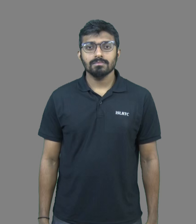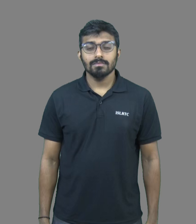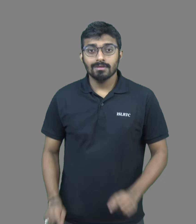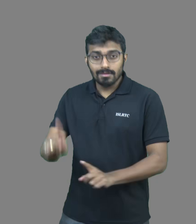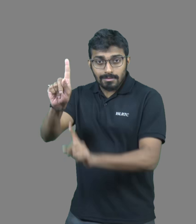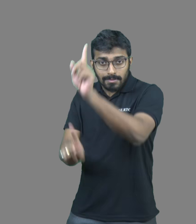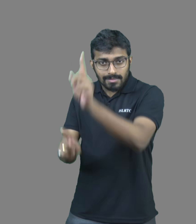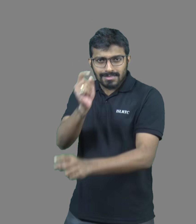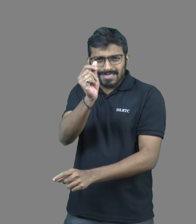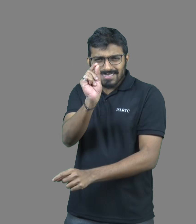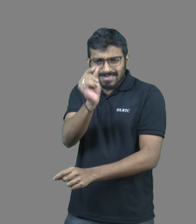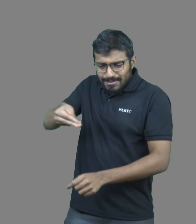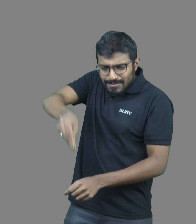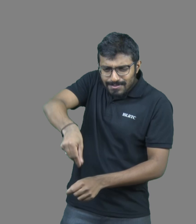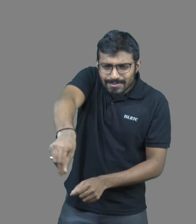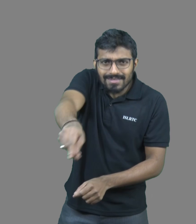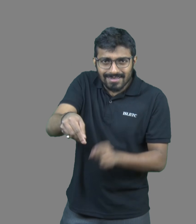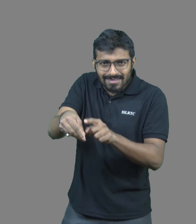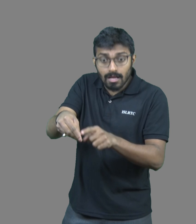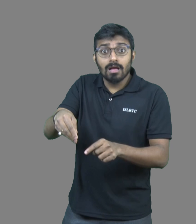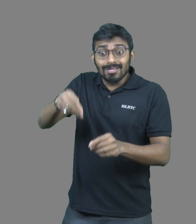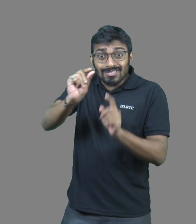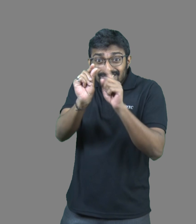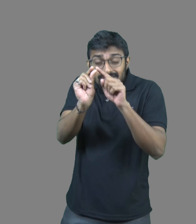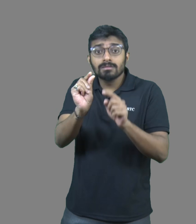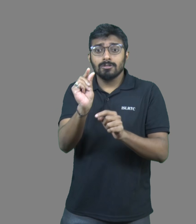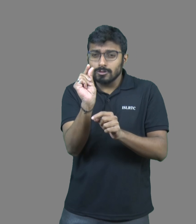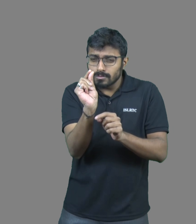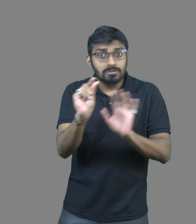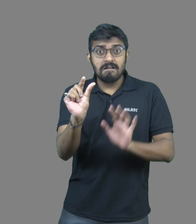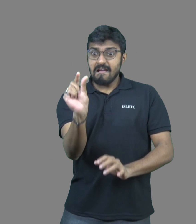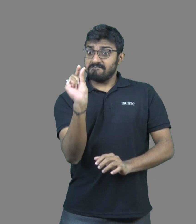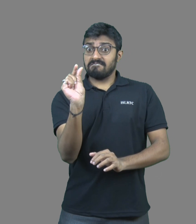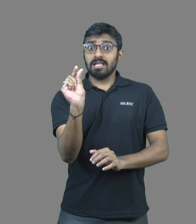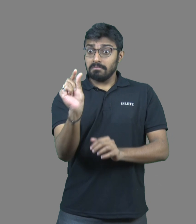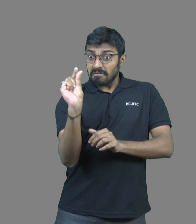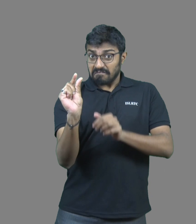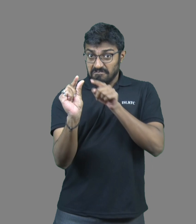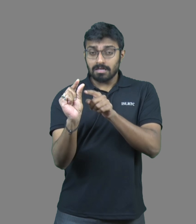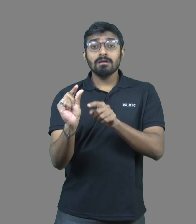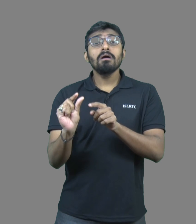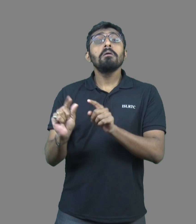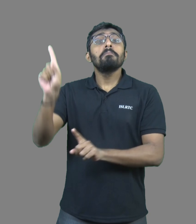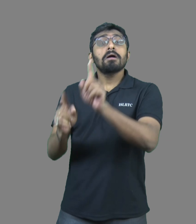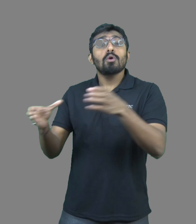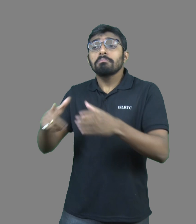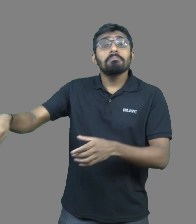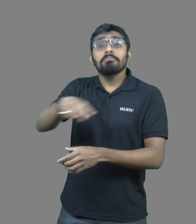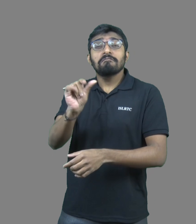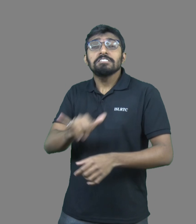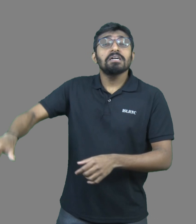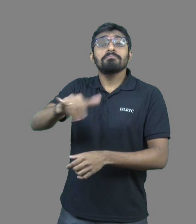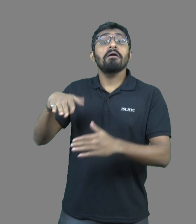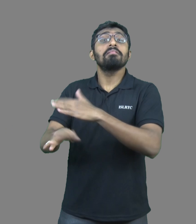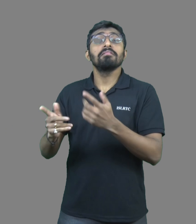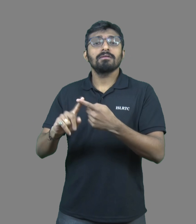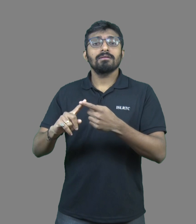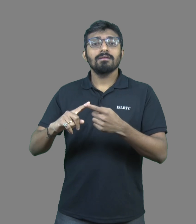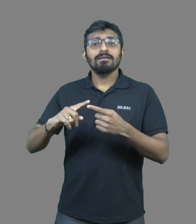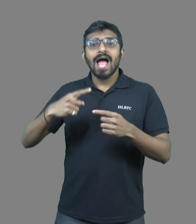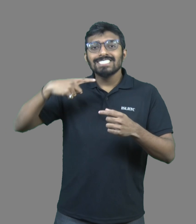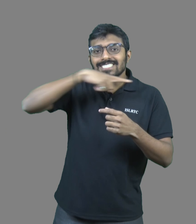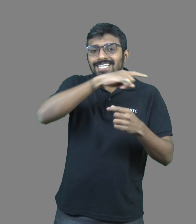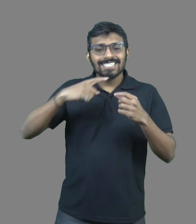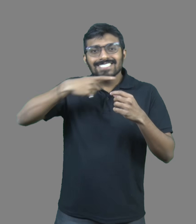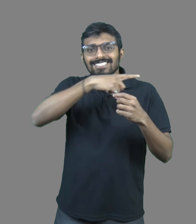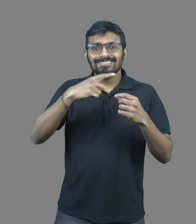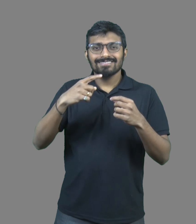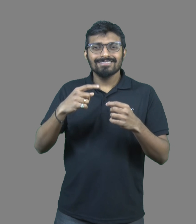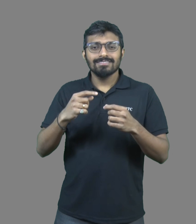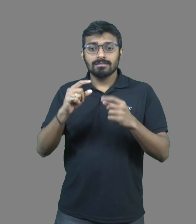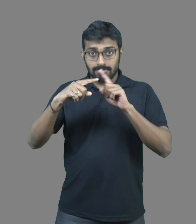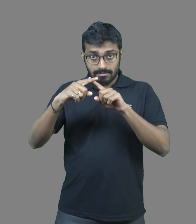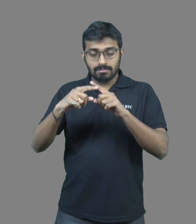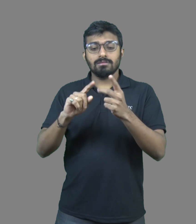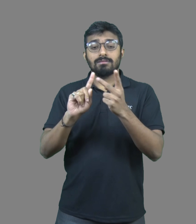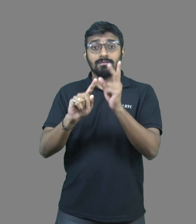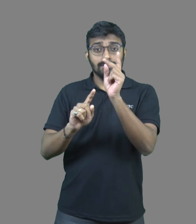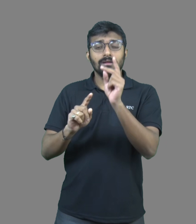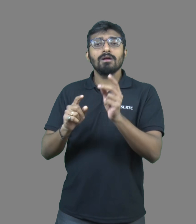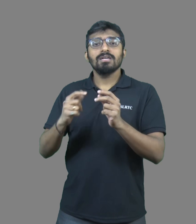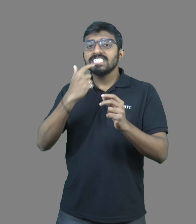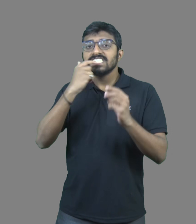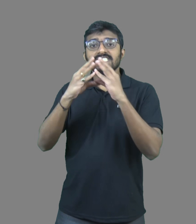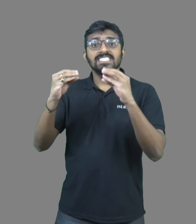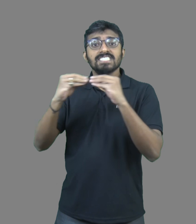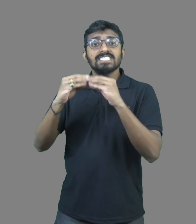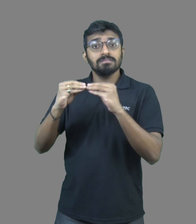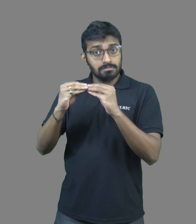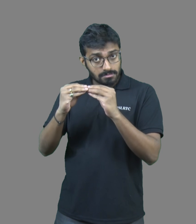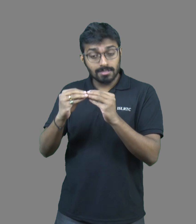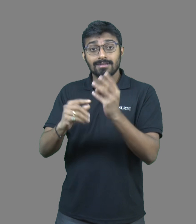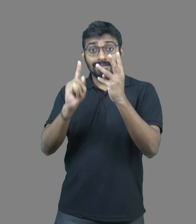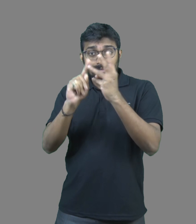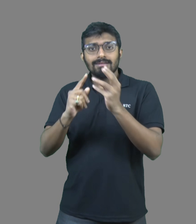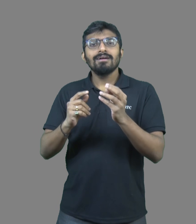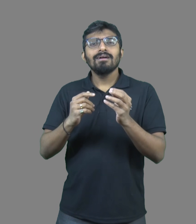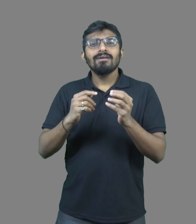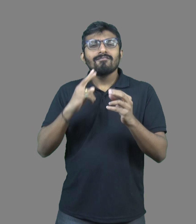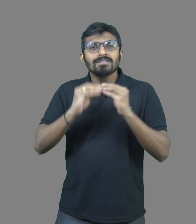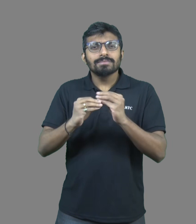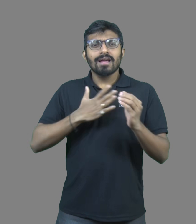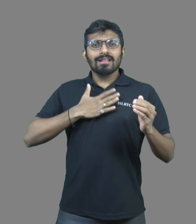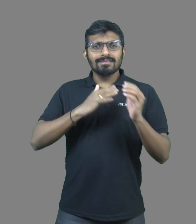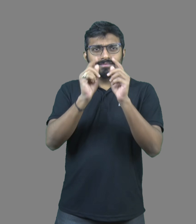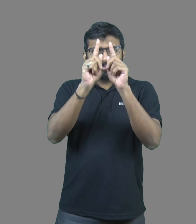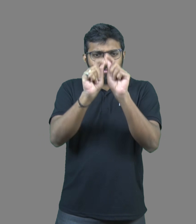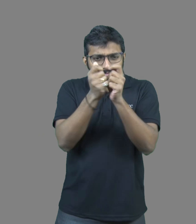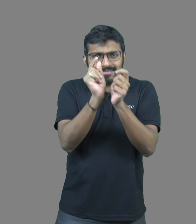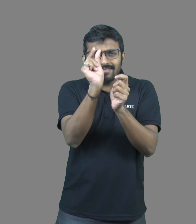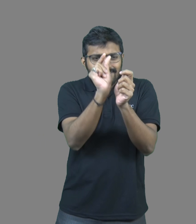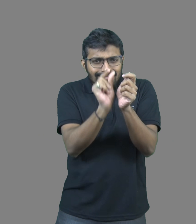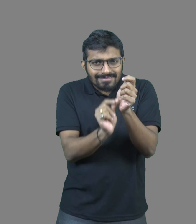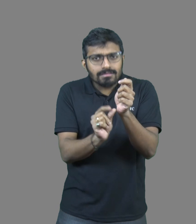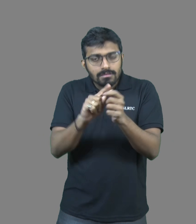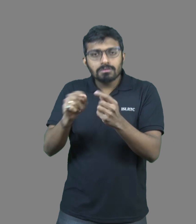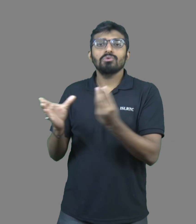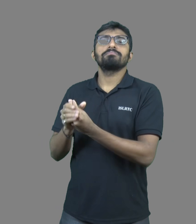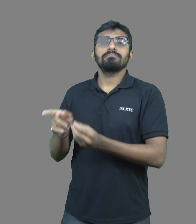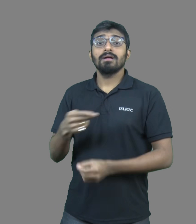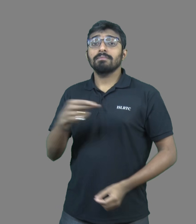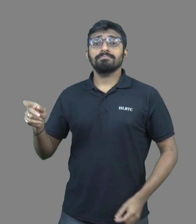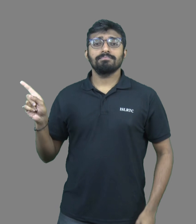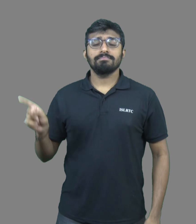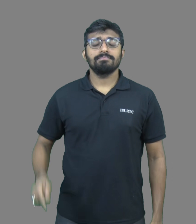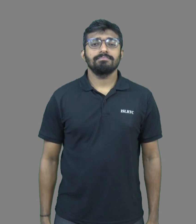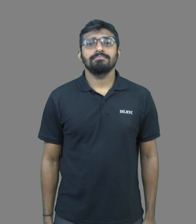Large Size Seed Crops